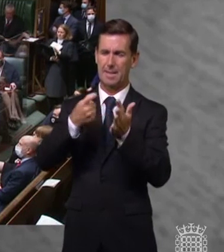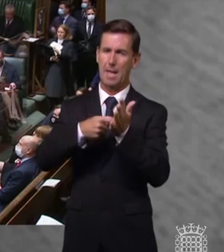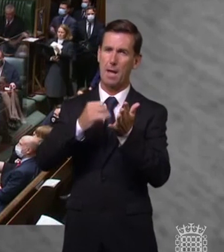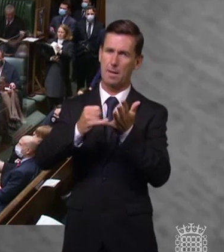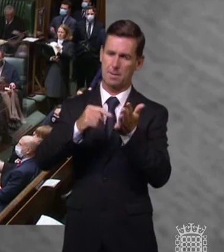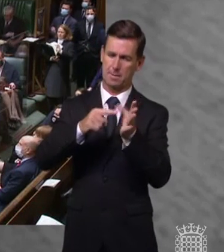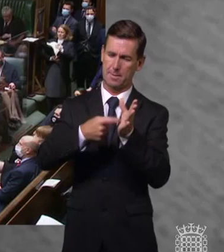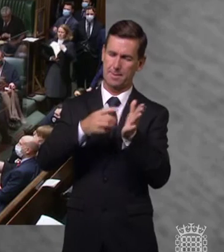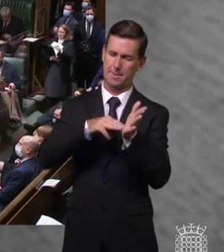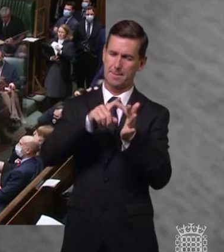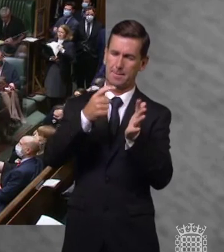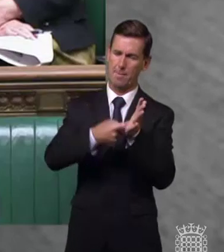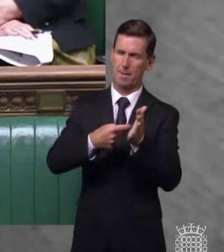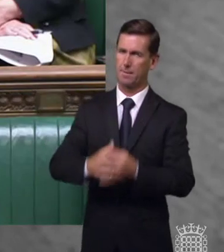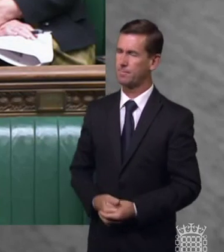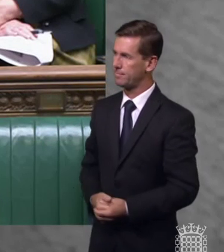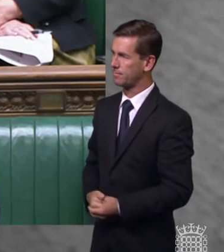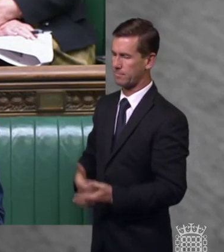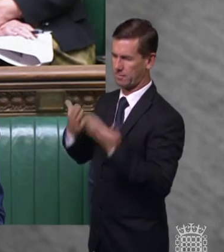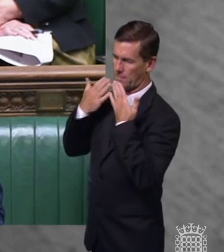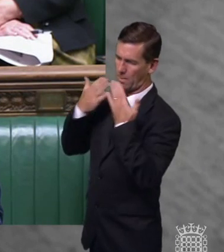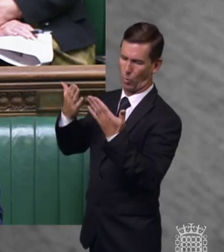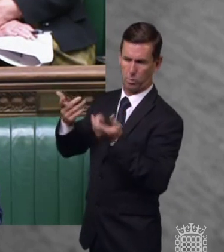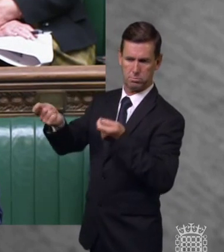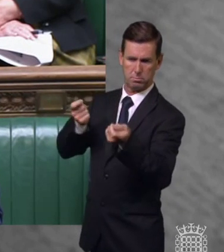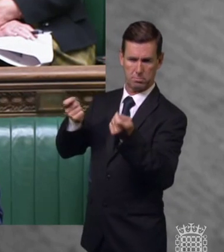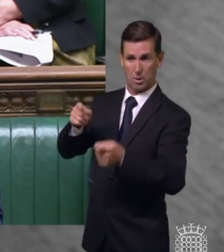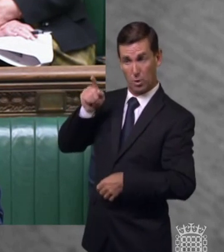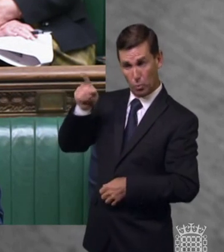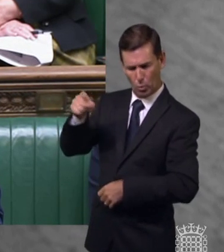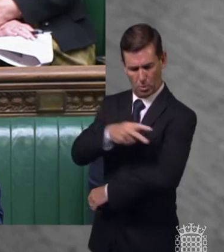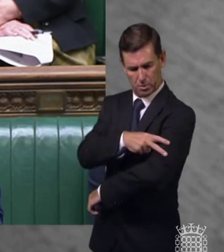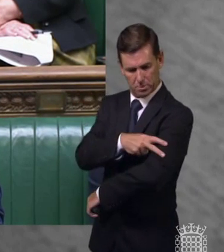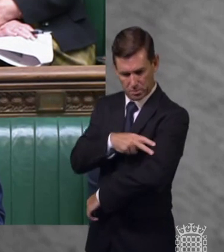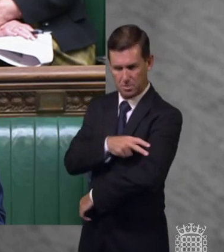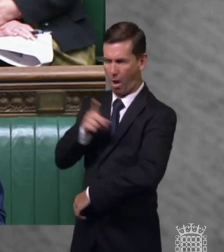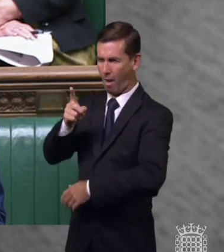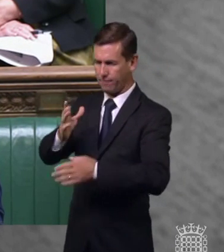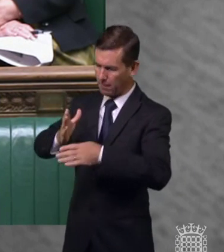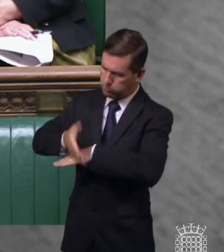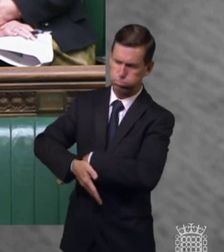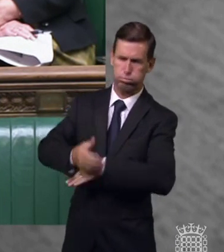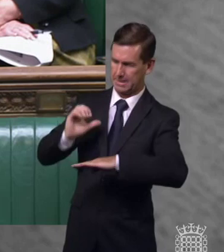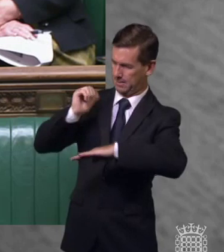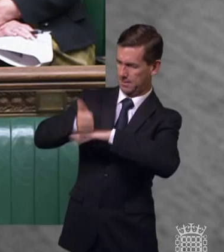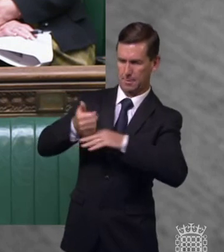I thank you, Mr Speaker, and the staff for recalling Parliament for today’s debate.